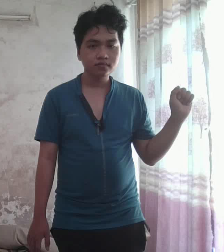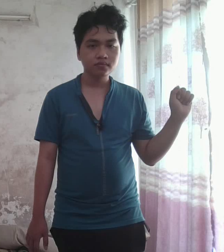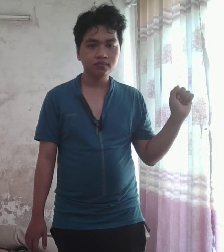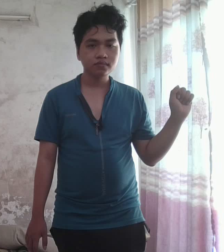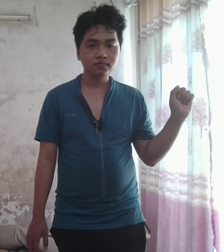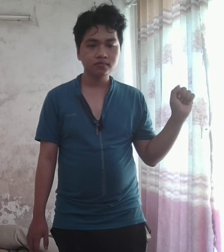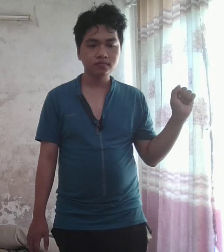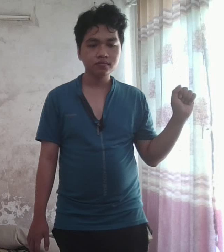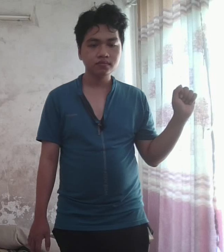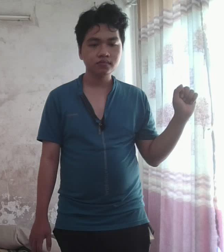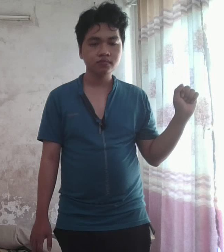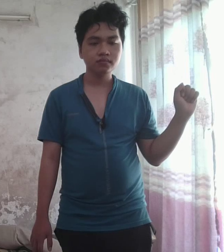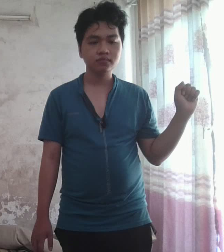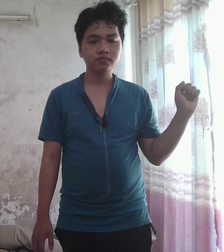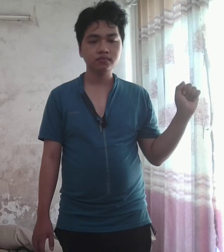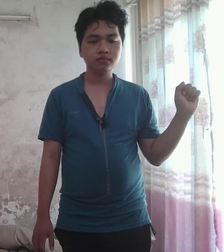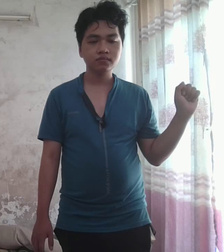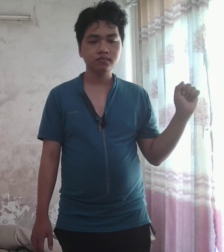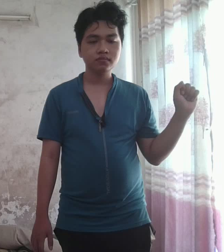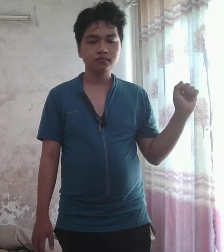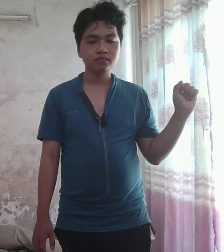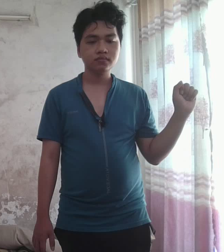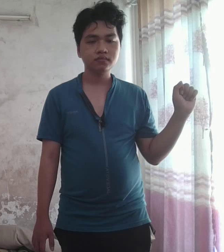a